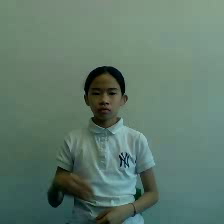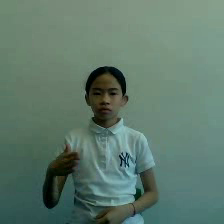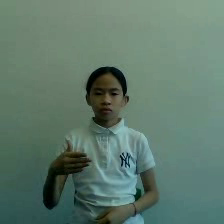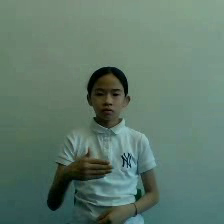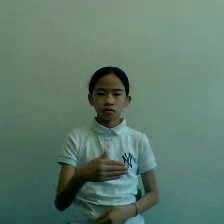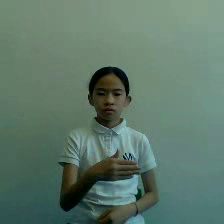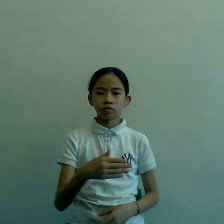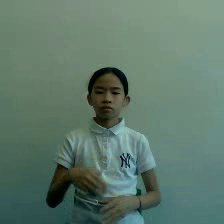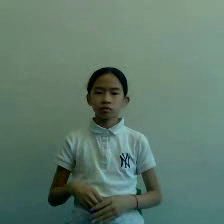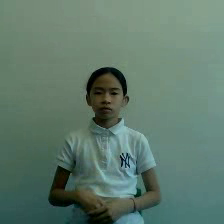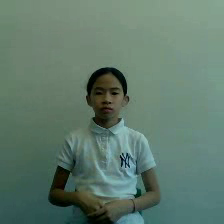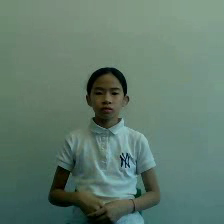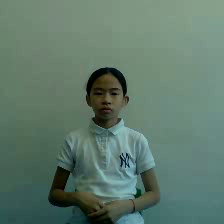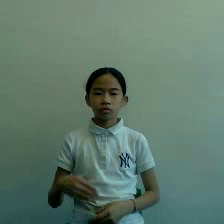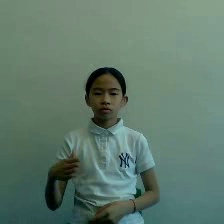Cá